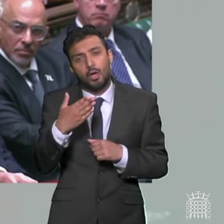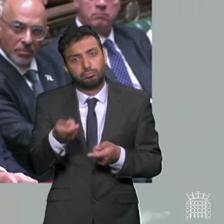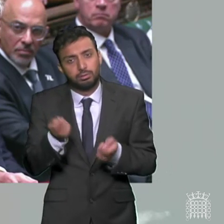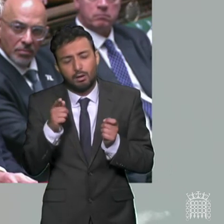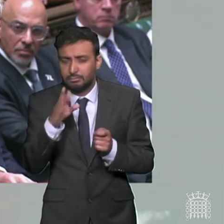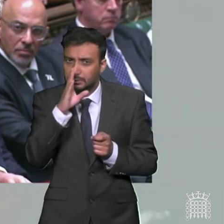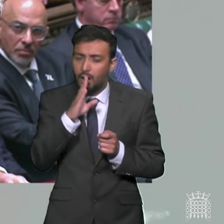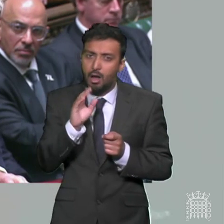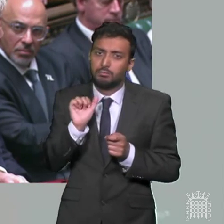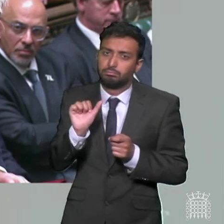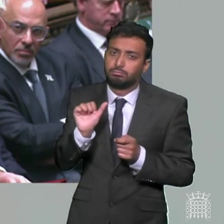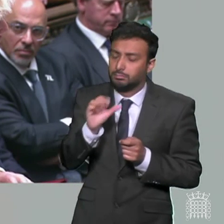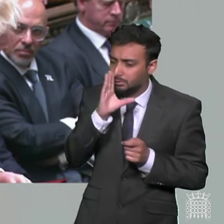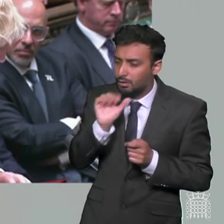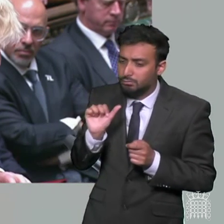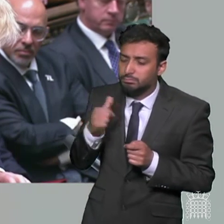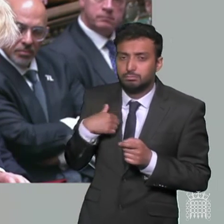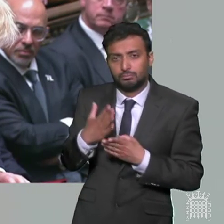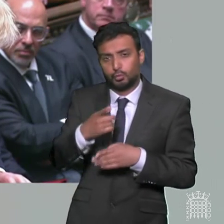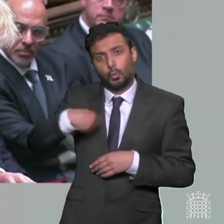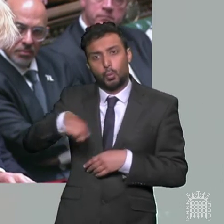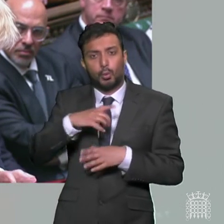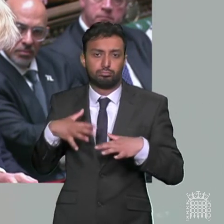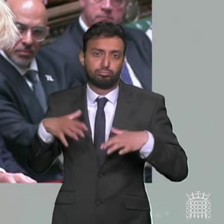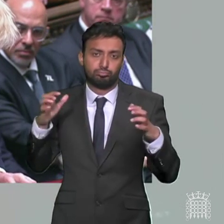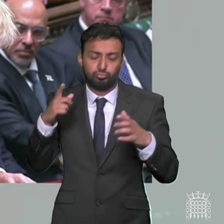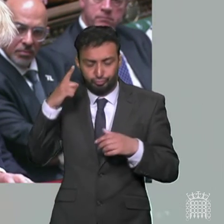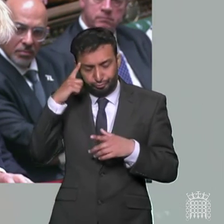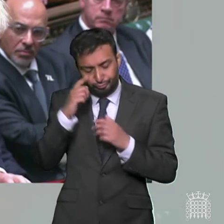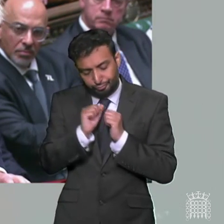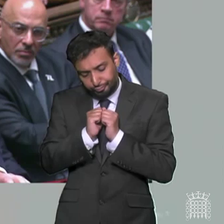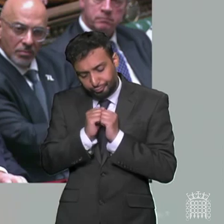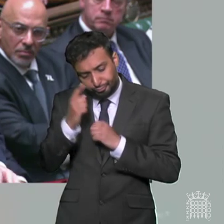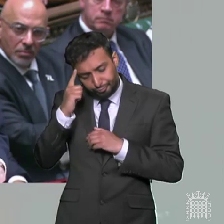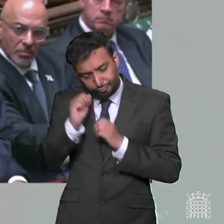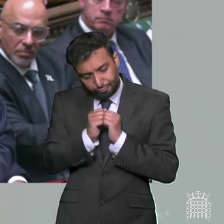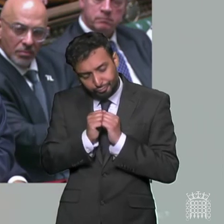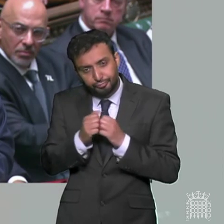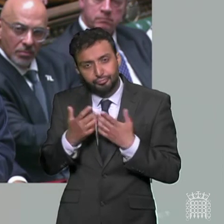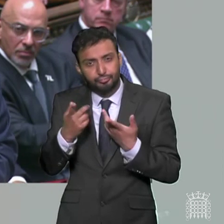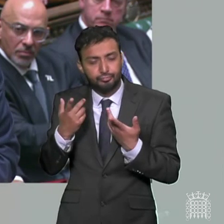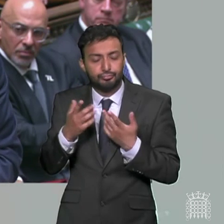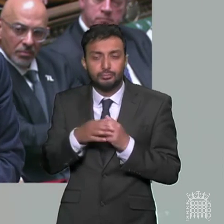I am sure that the thoughts of the whole House will be with those who have been affected.